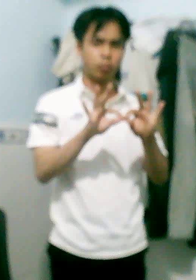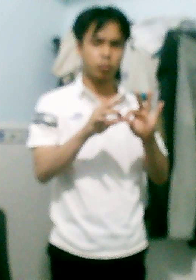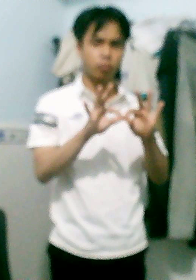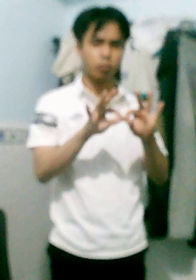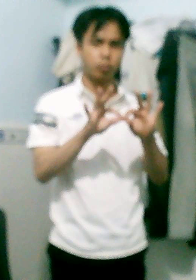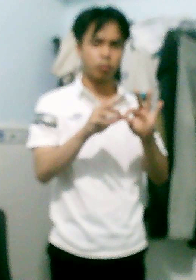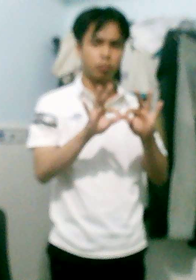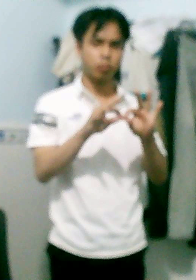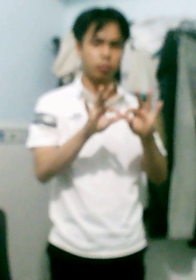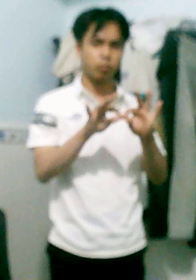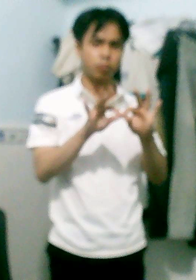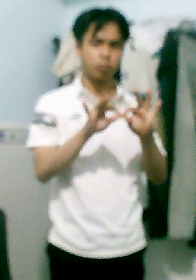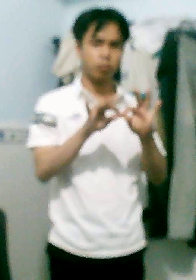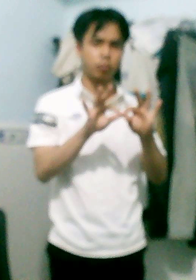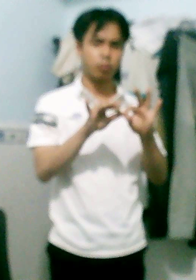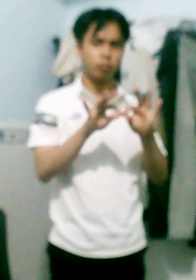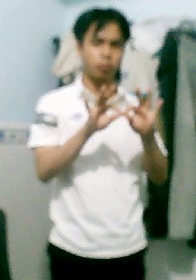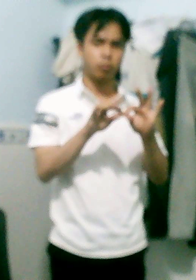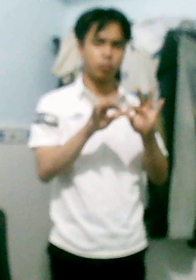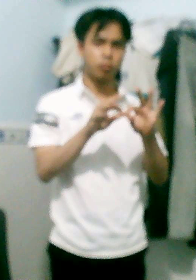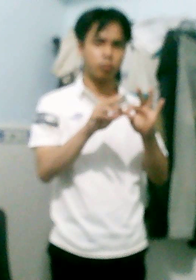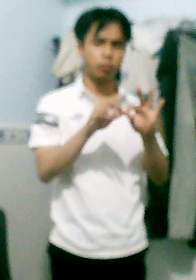phien dich